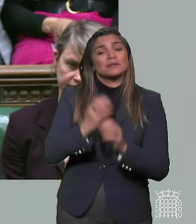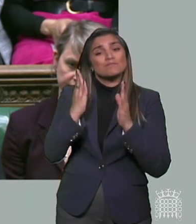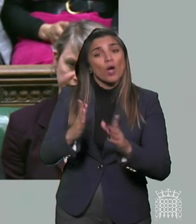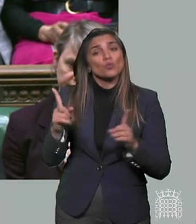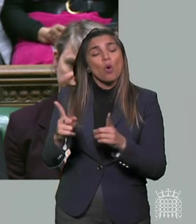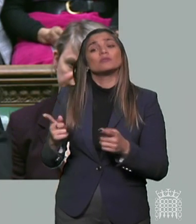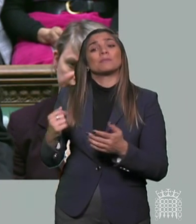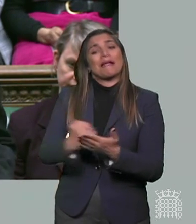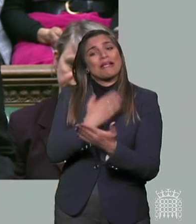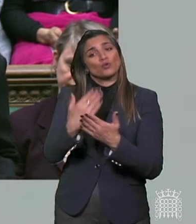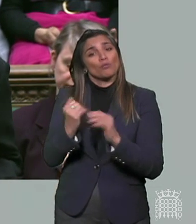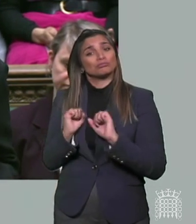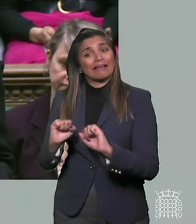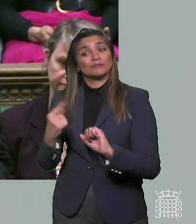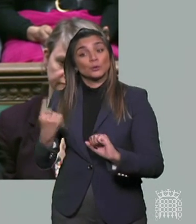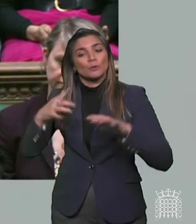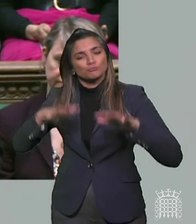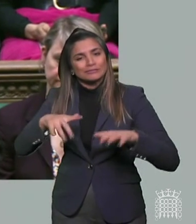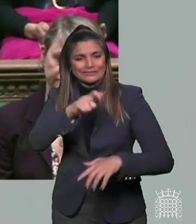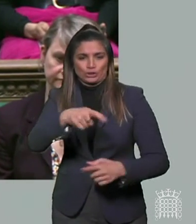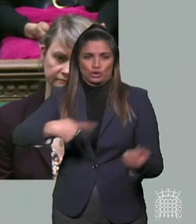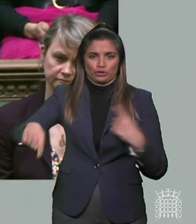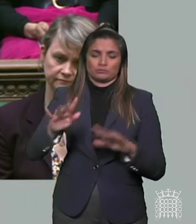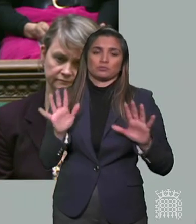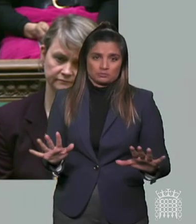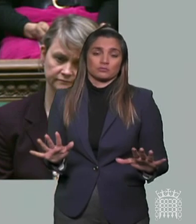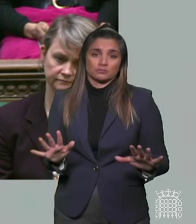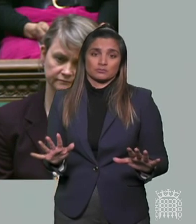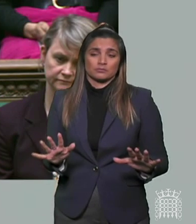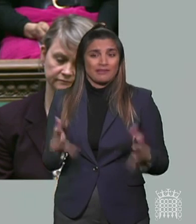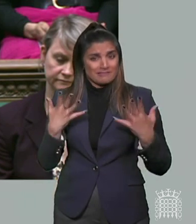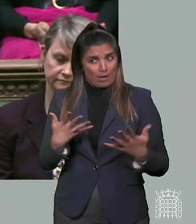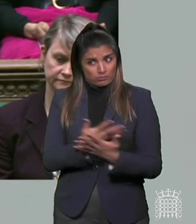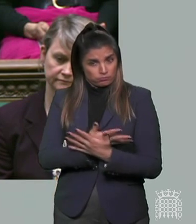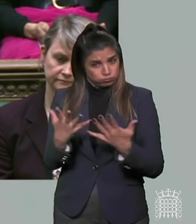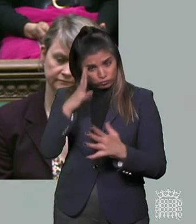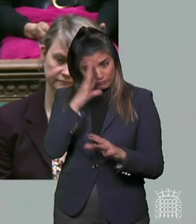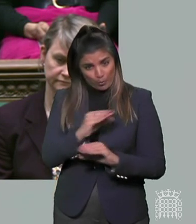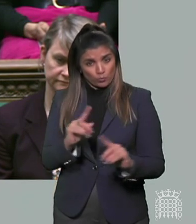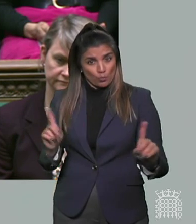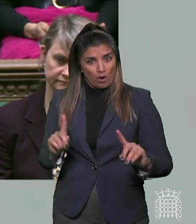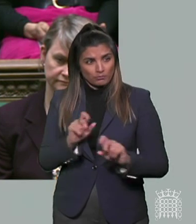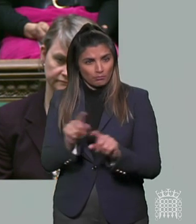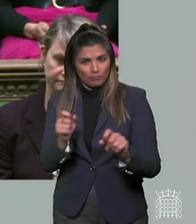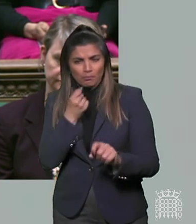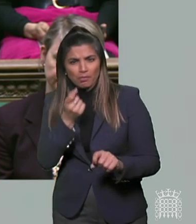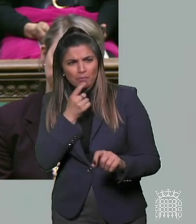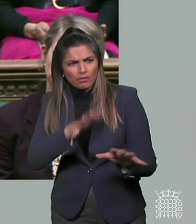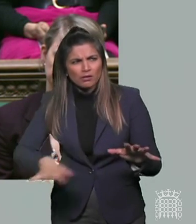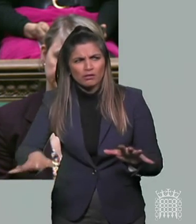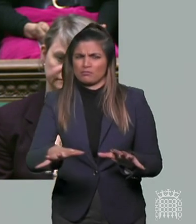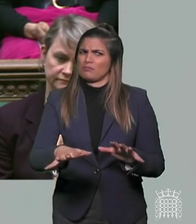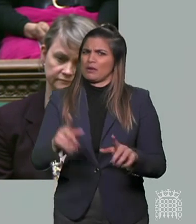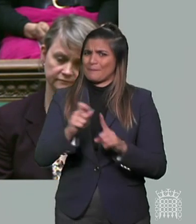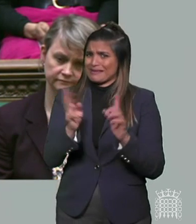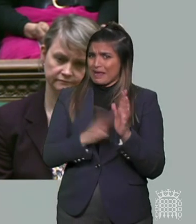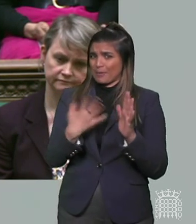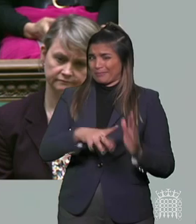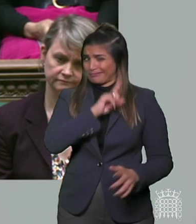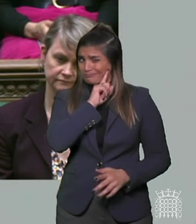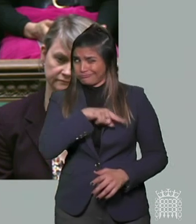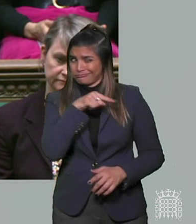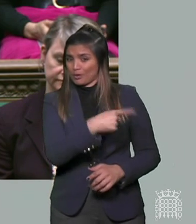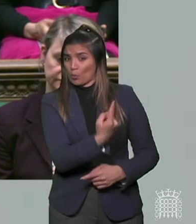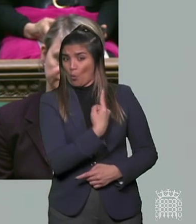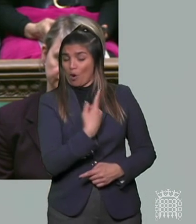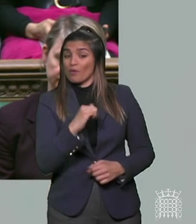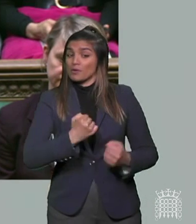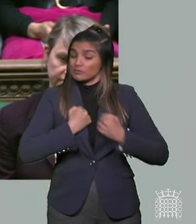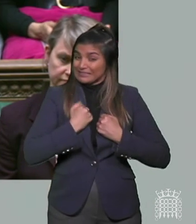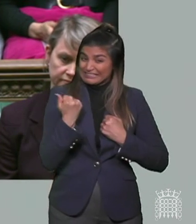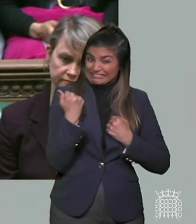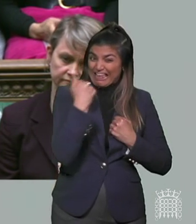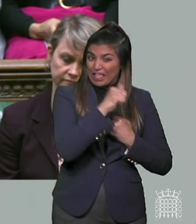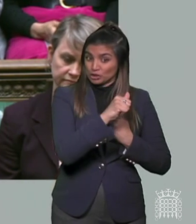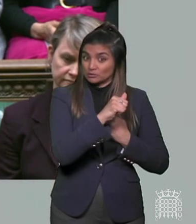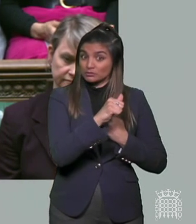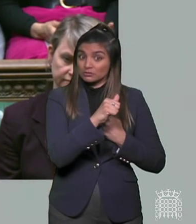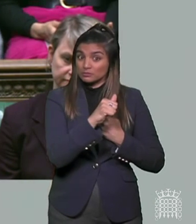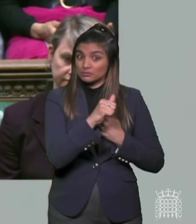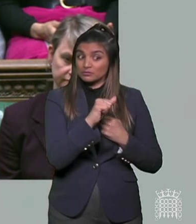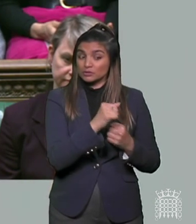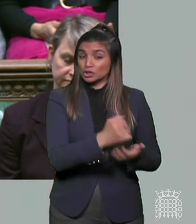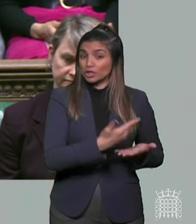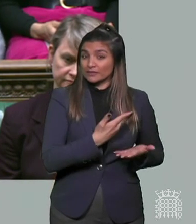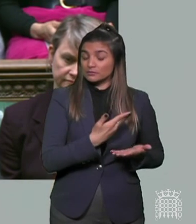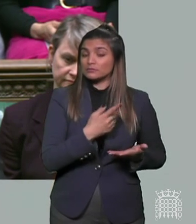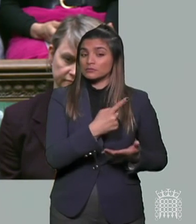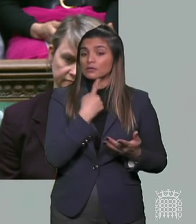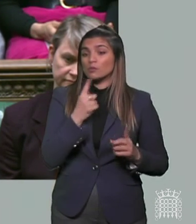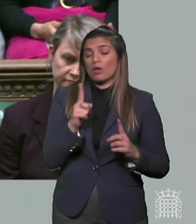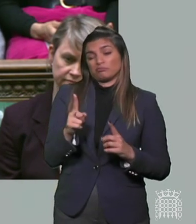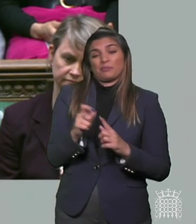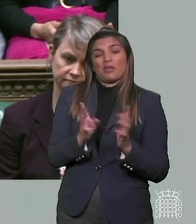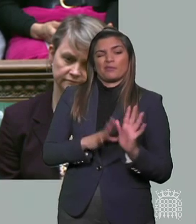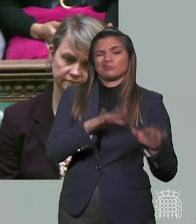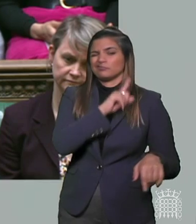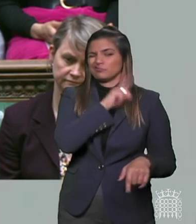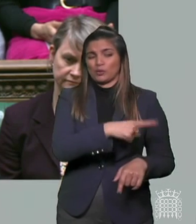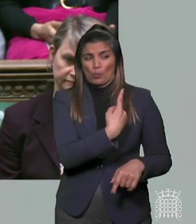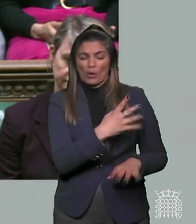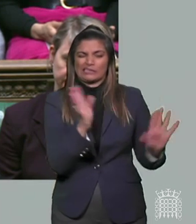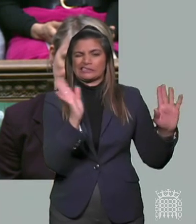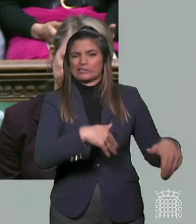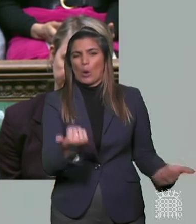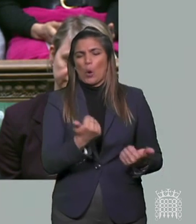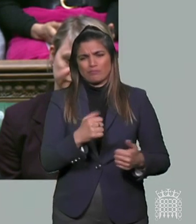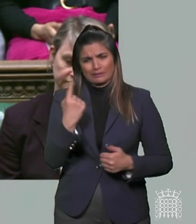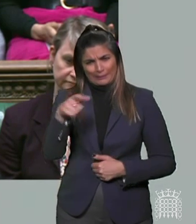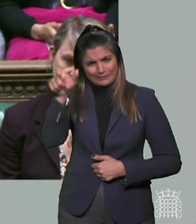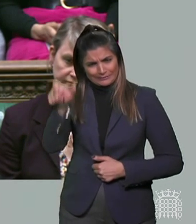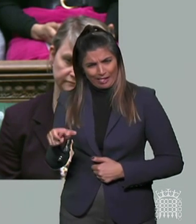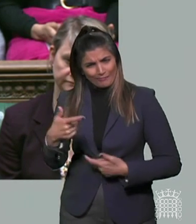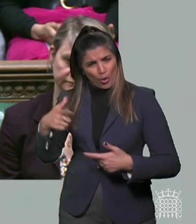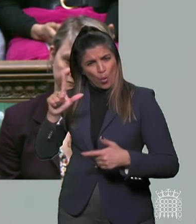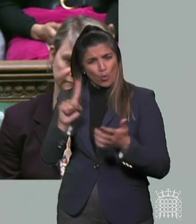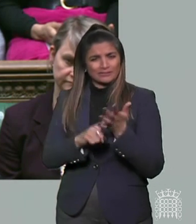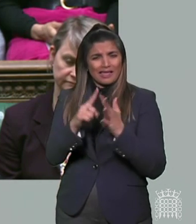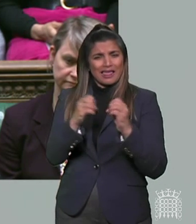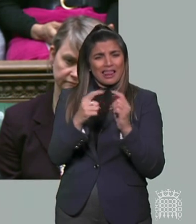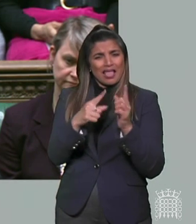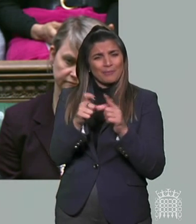There are now widespread reports that the Prime Minister did not accept warnings from our own intelligence services about granting a Russian oligarch—the son and business partner of a KGB spy—a seat here in this Parliament.